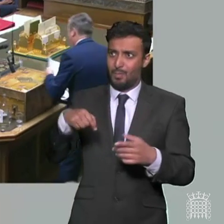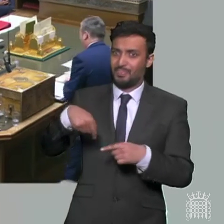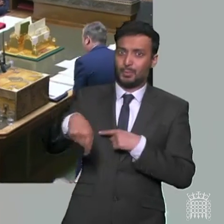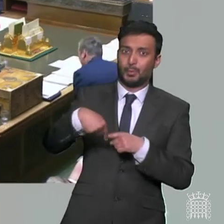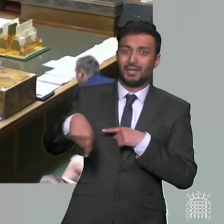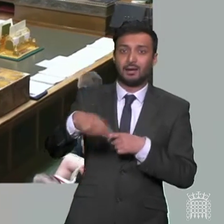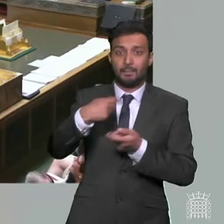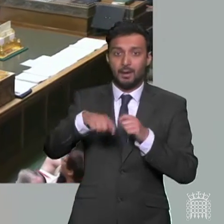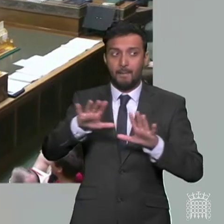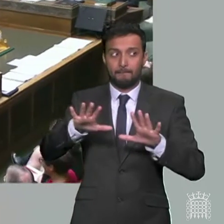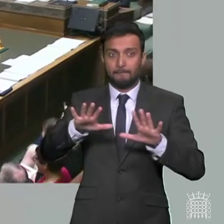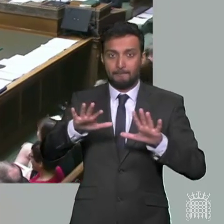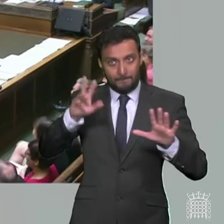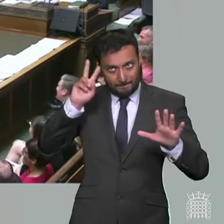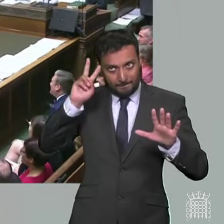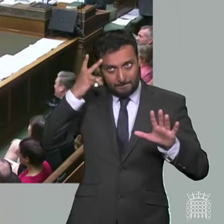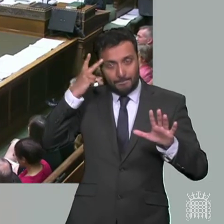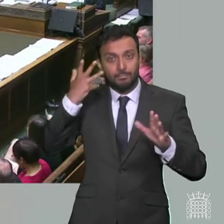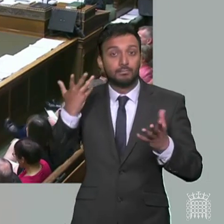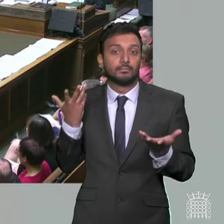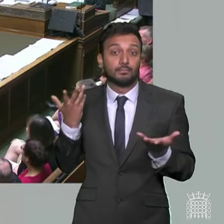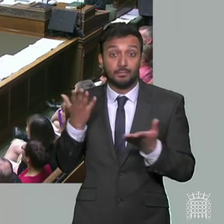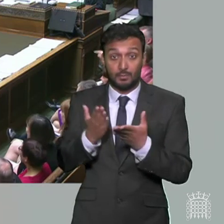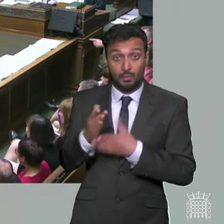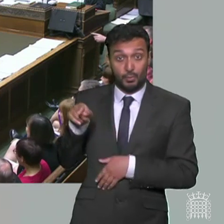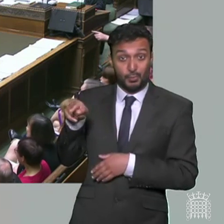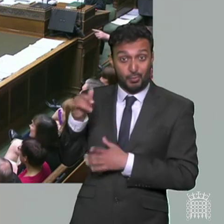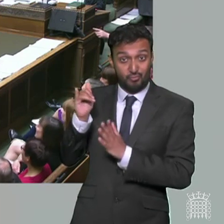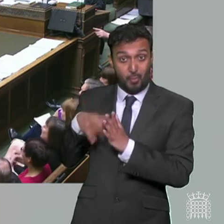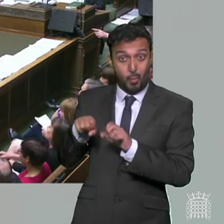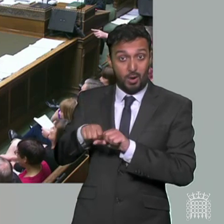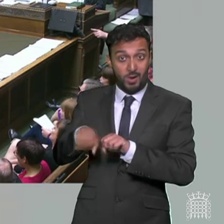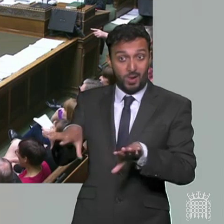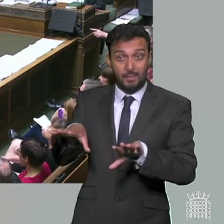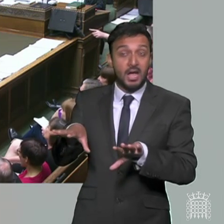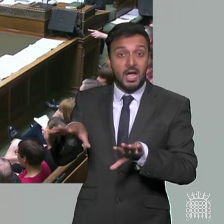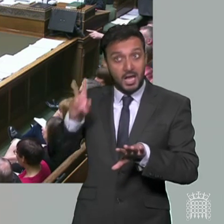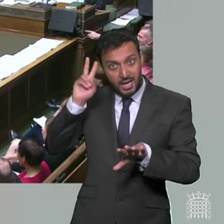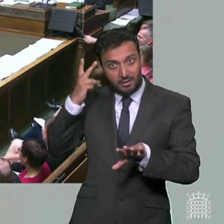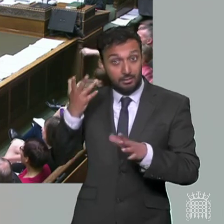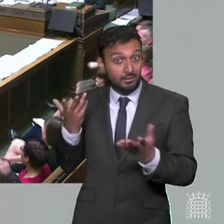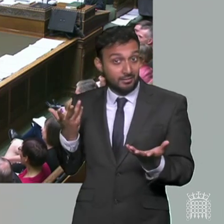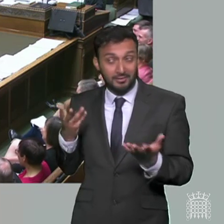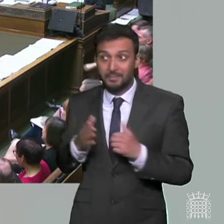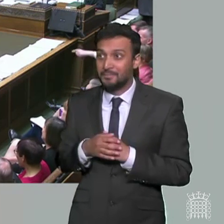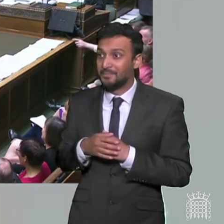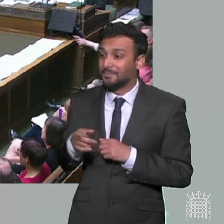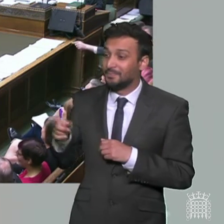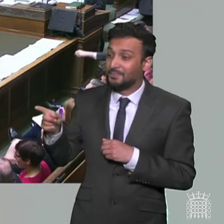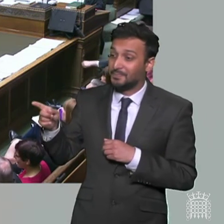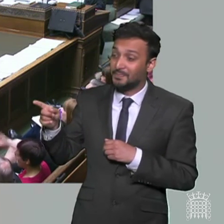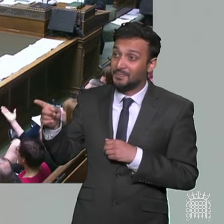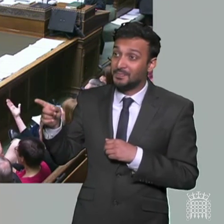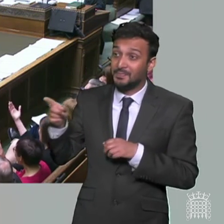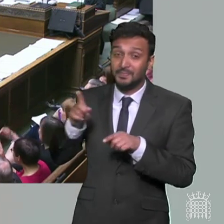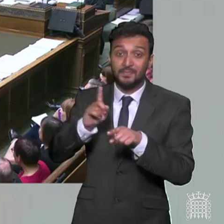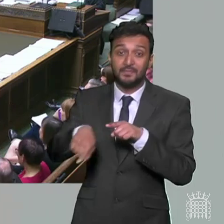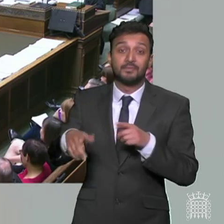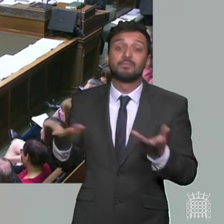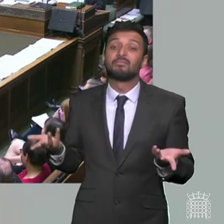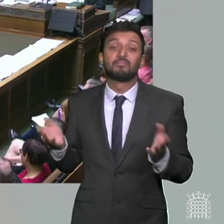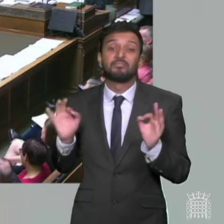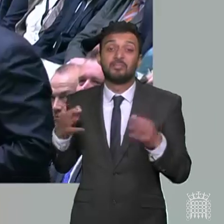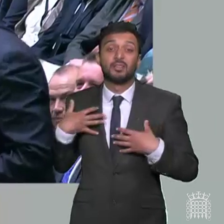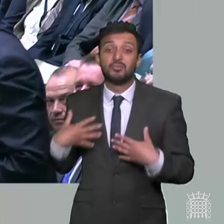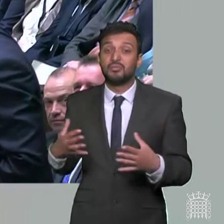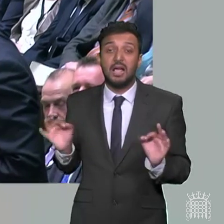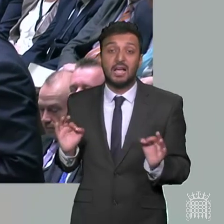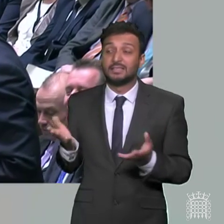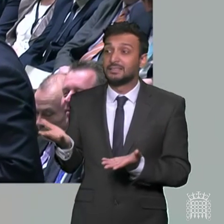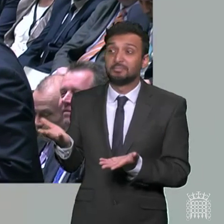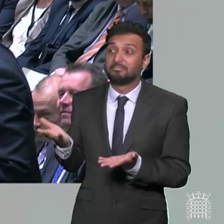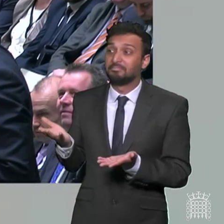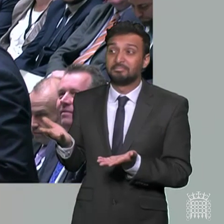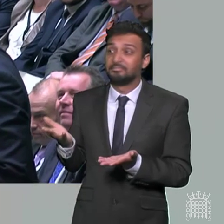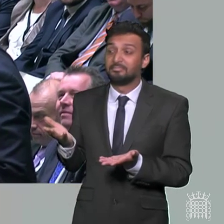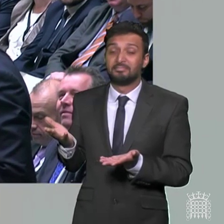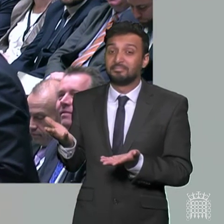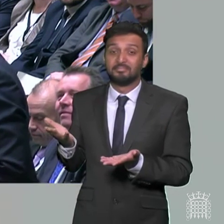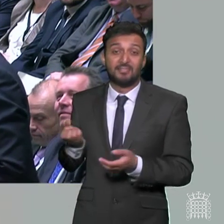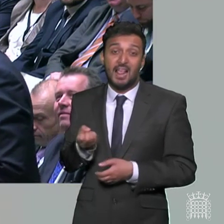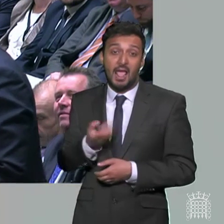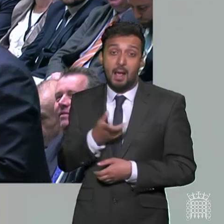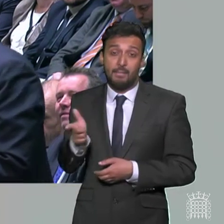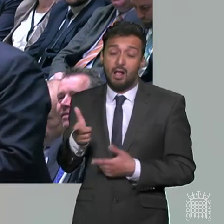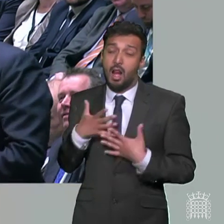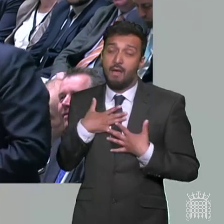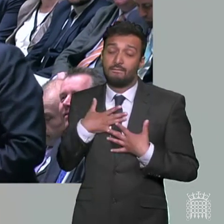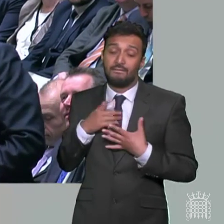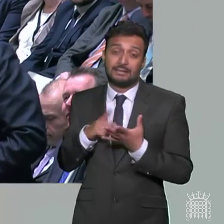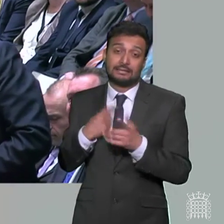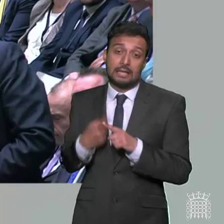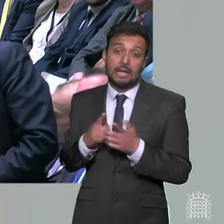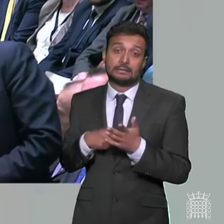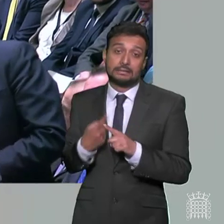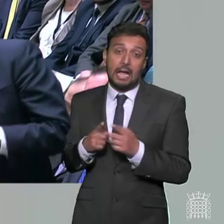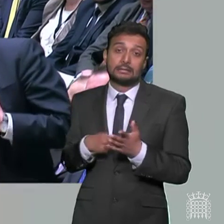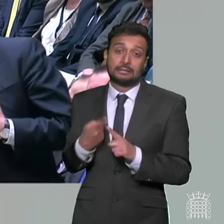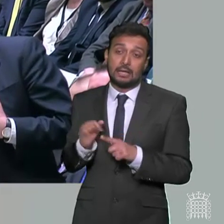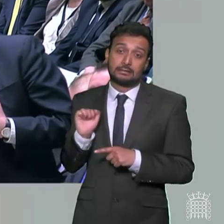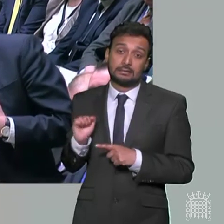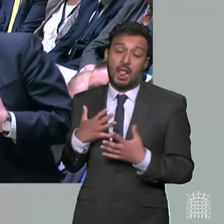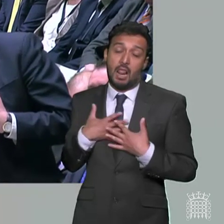There is no surprise about Labour’s lust to put up taxes; there is nothing original about that thought.